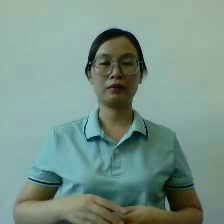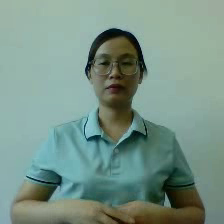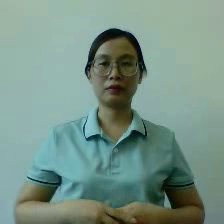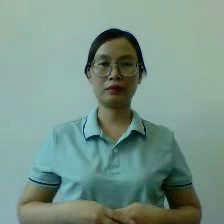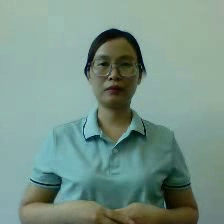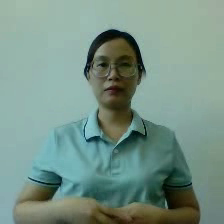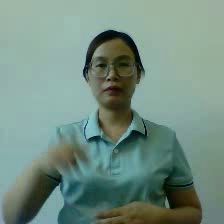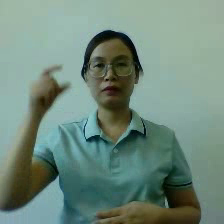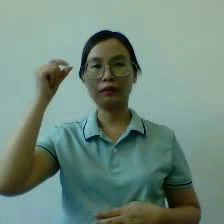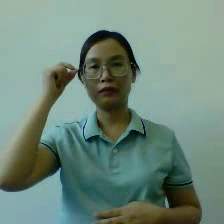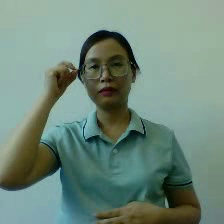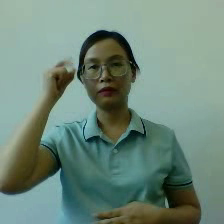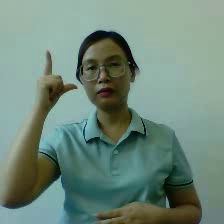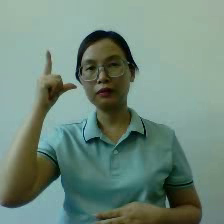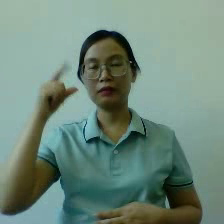Thức dậy